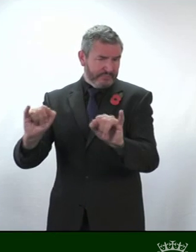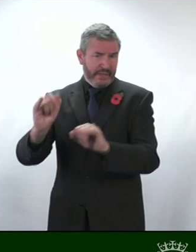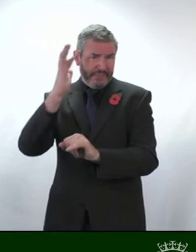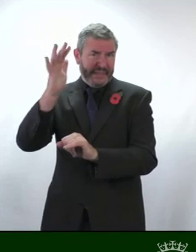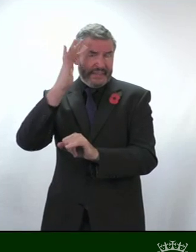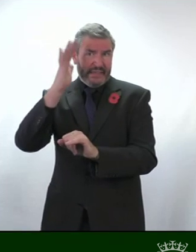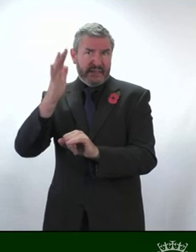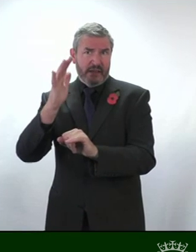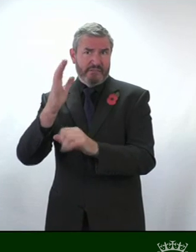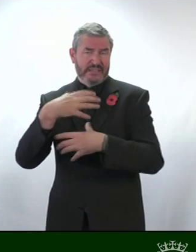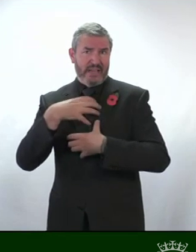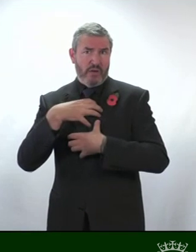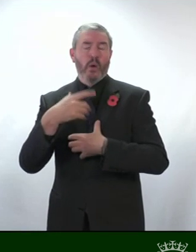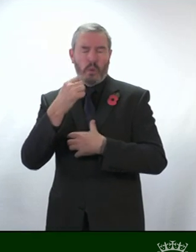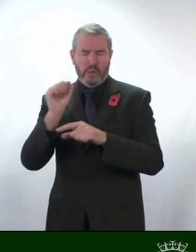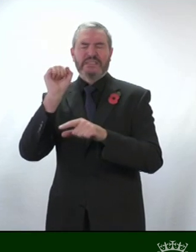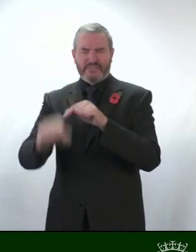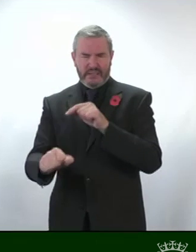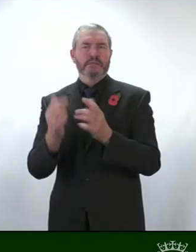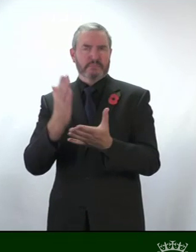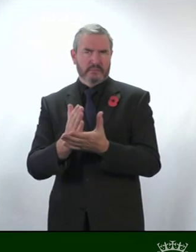Together, we will defeat it.